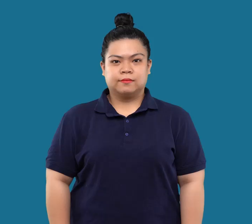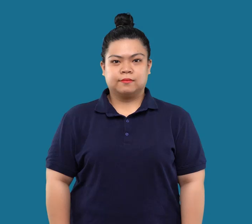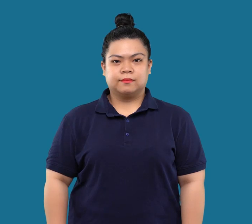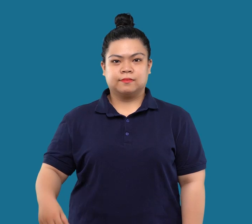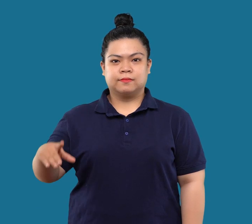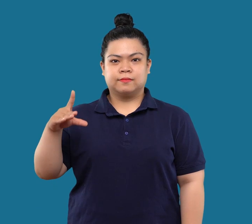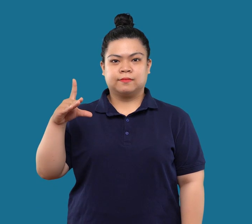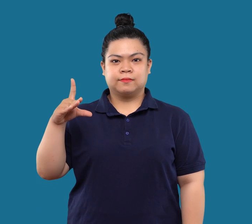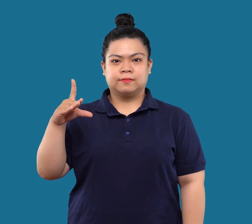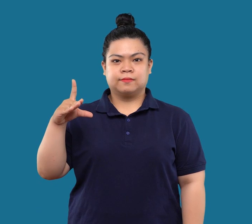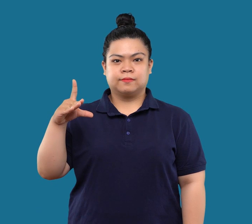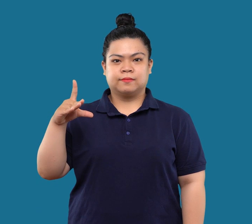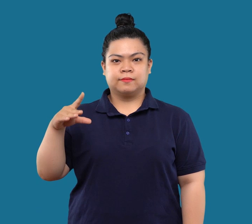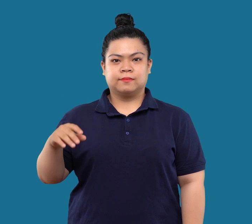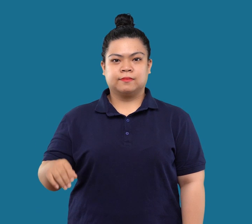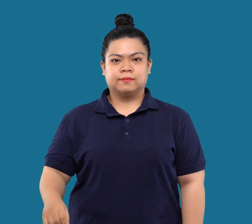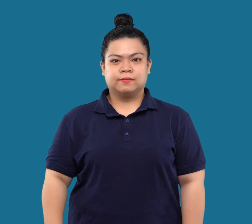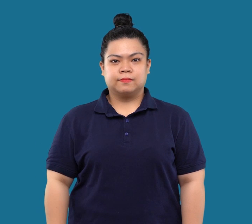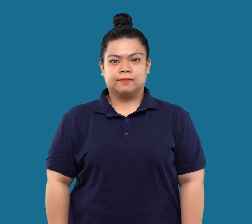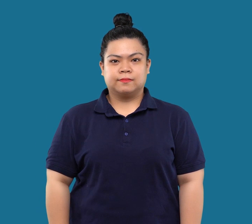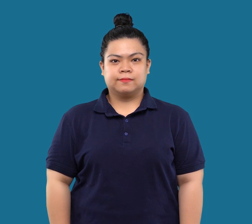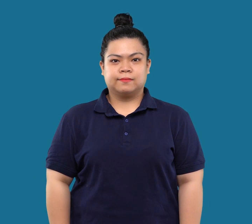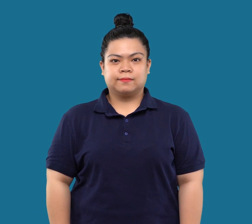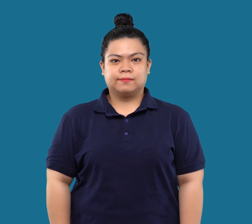p